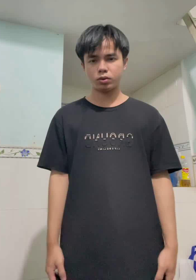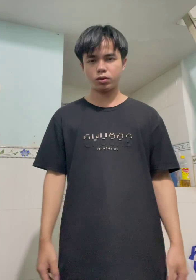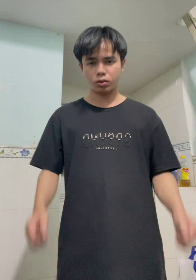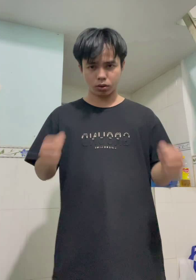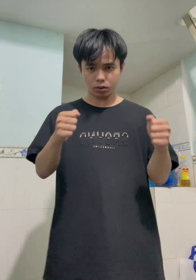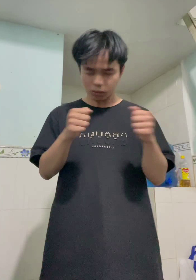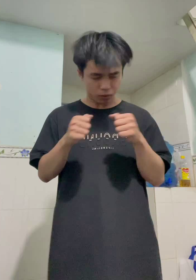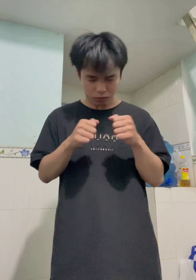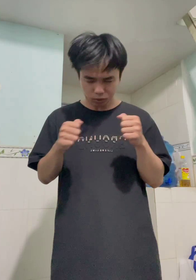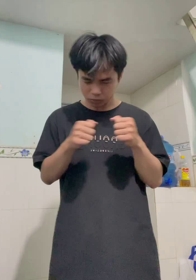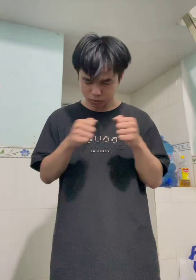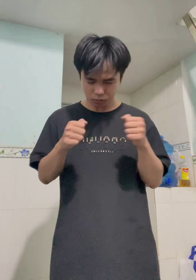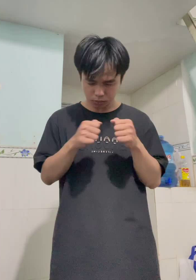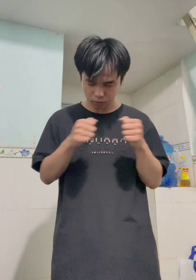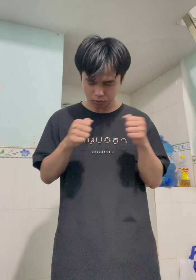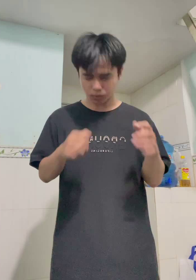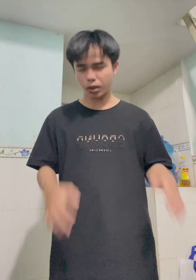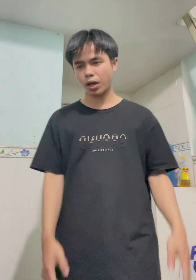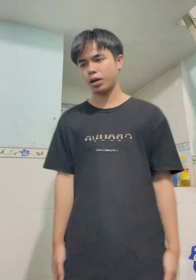lanh